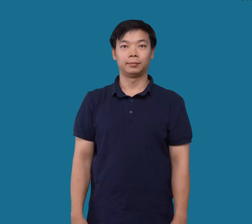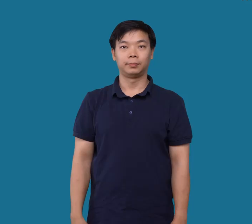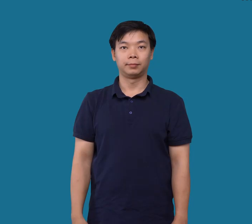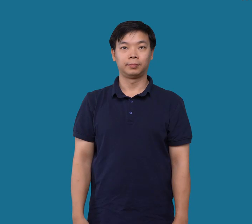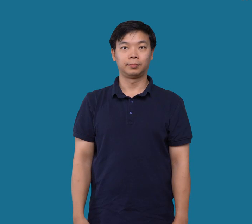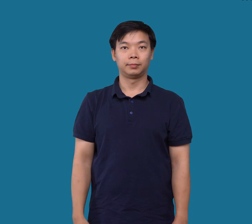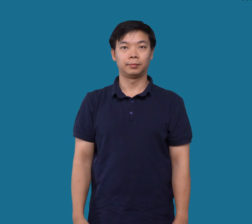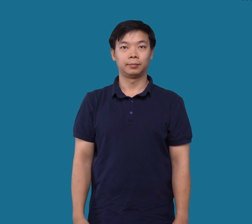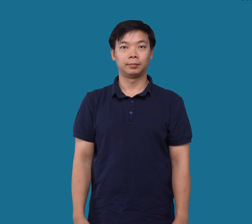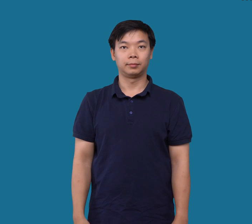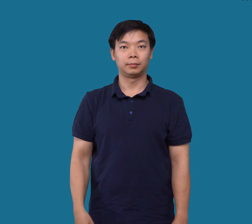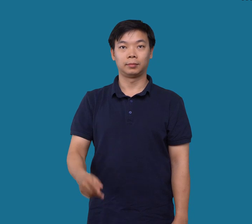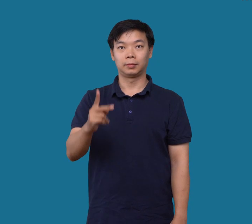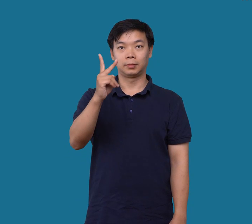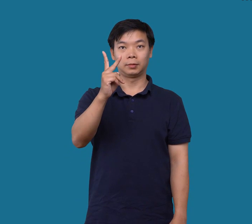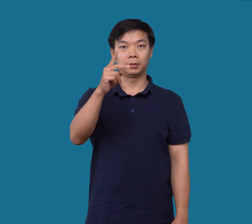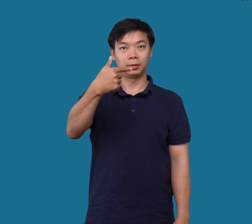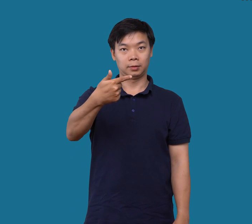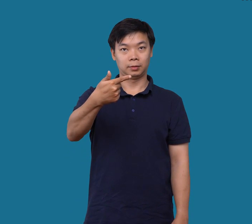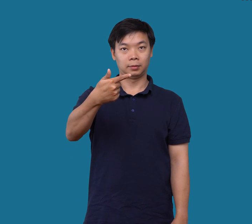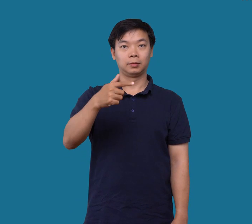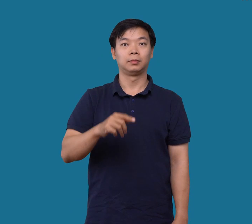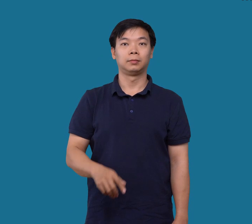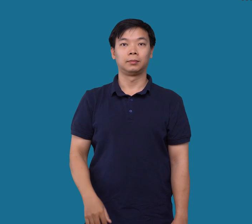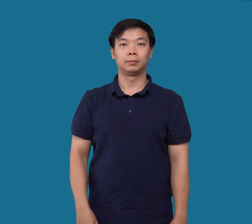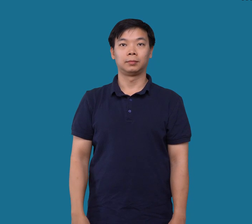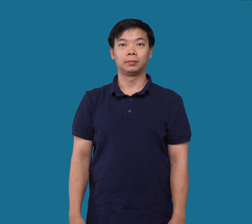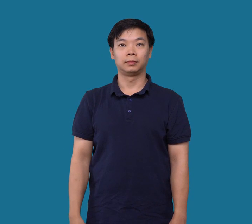héc-tô-gam (hg)